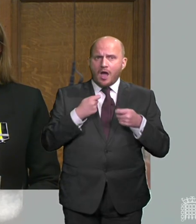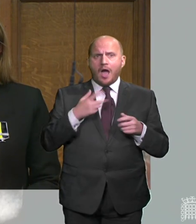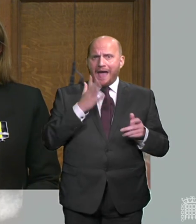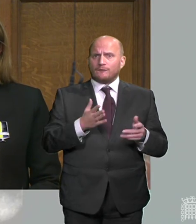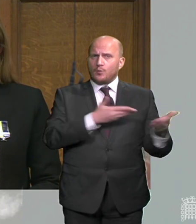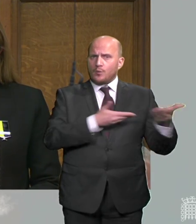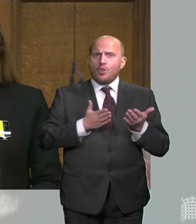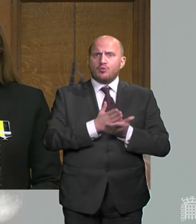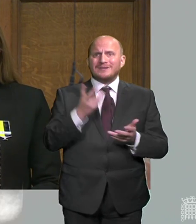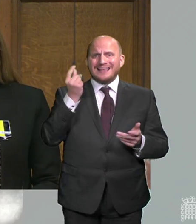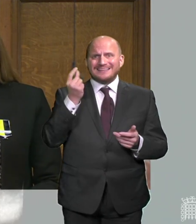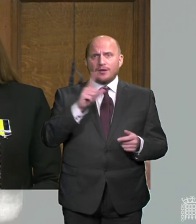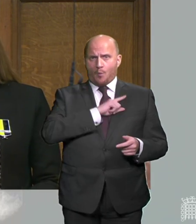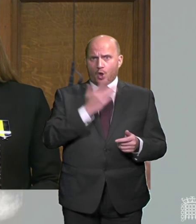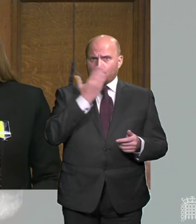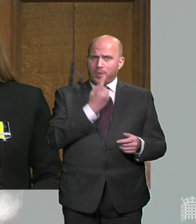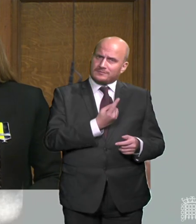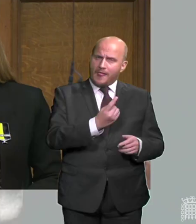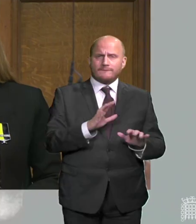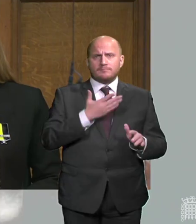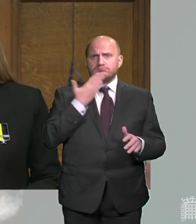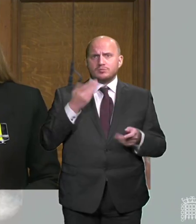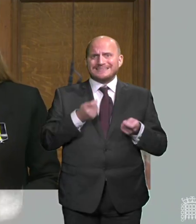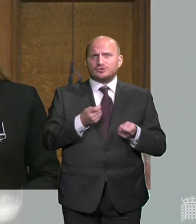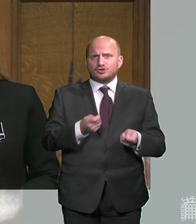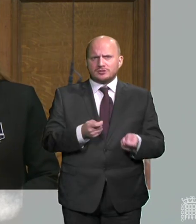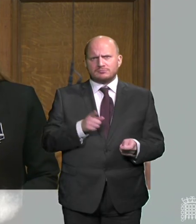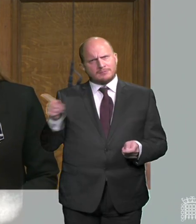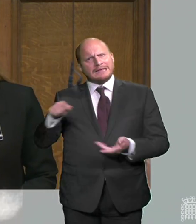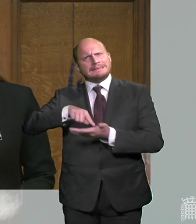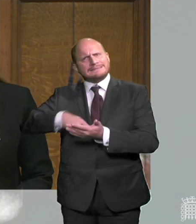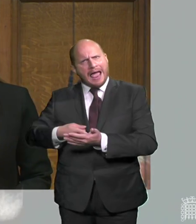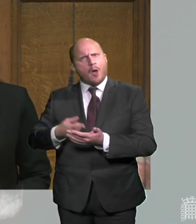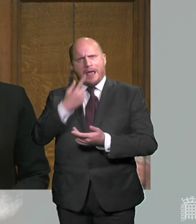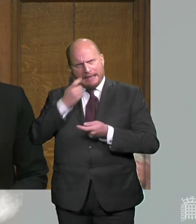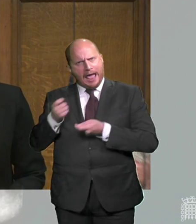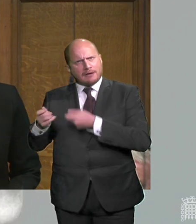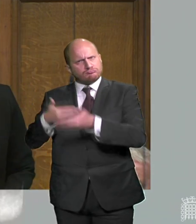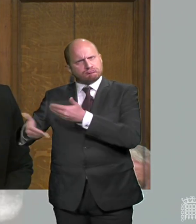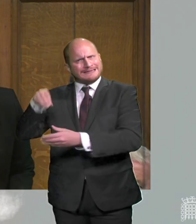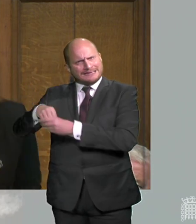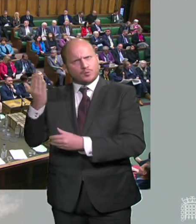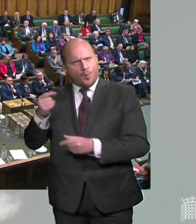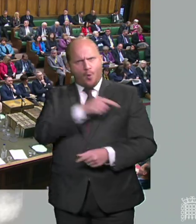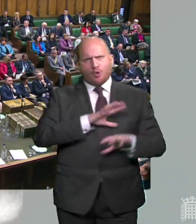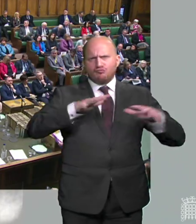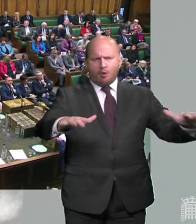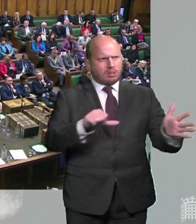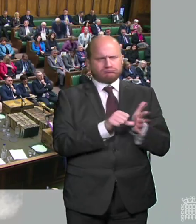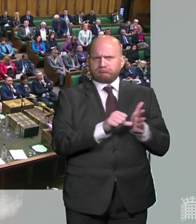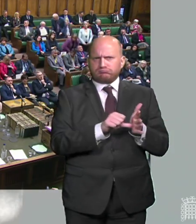Given the school budget cuts, what does the Deputy Prime Minister advise this headteacher to cut from our local children?